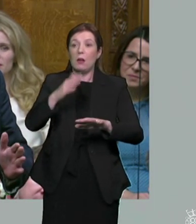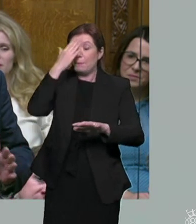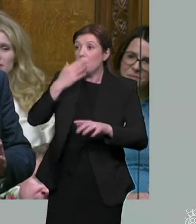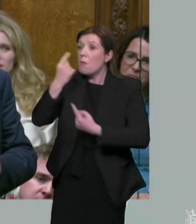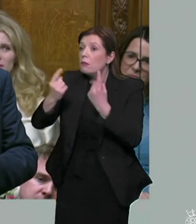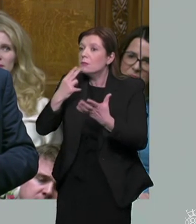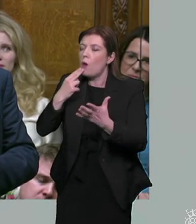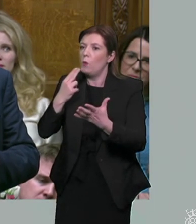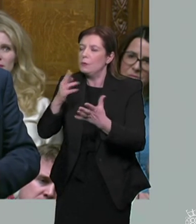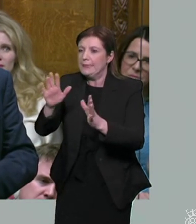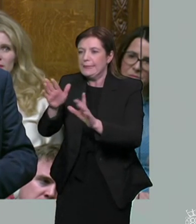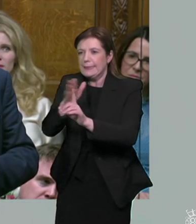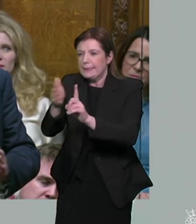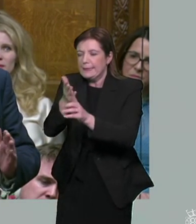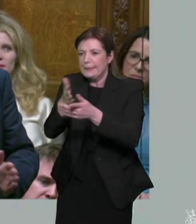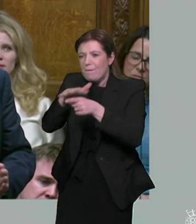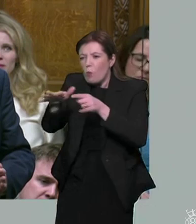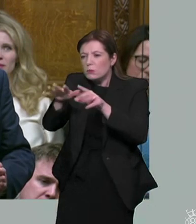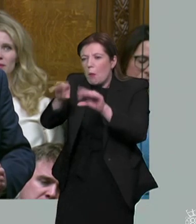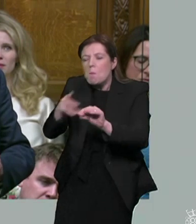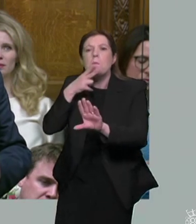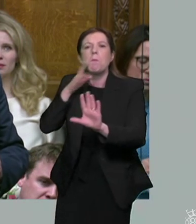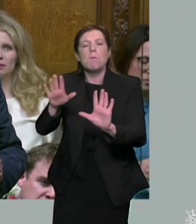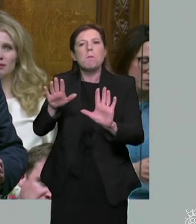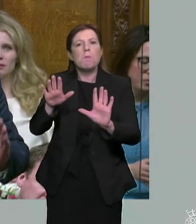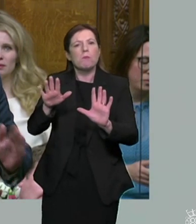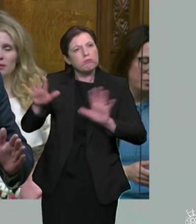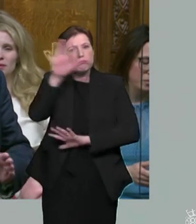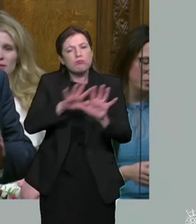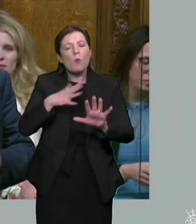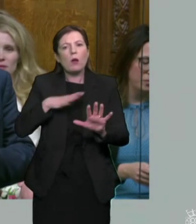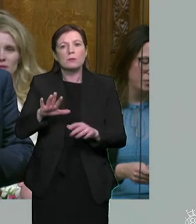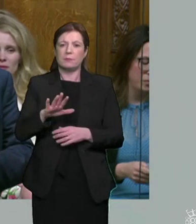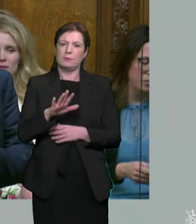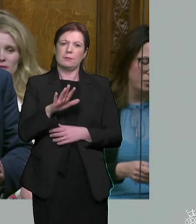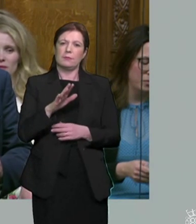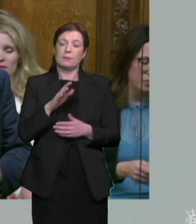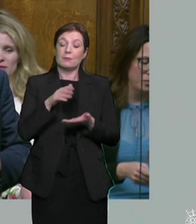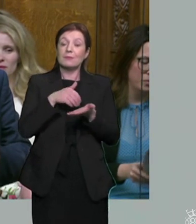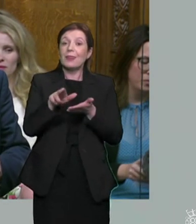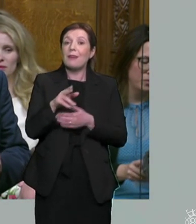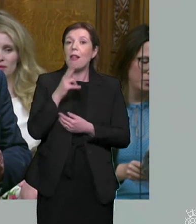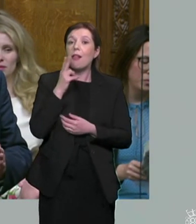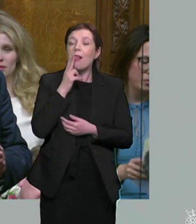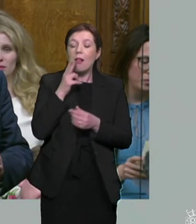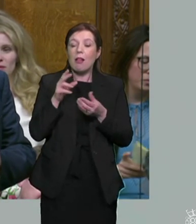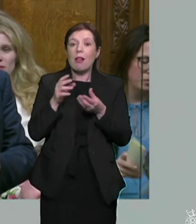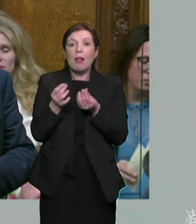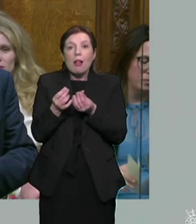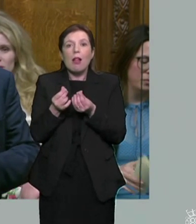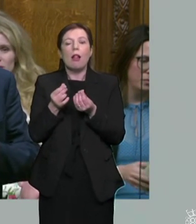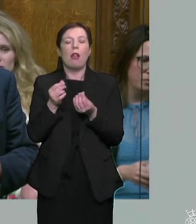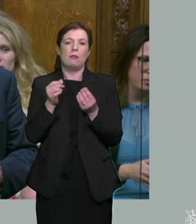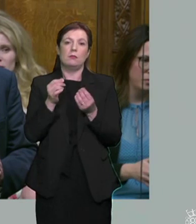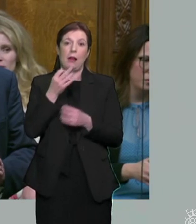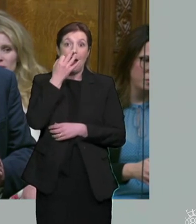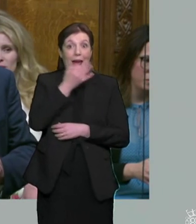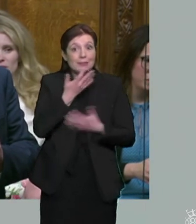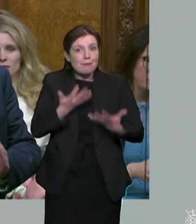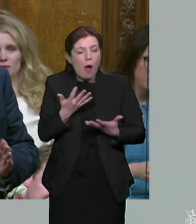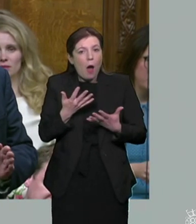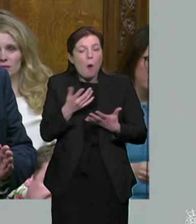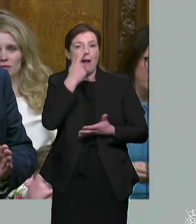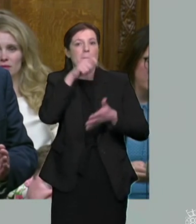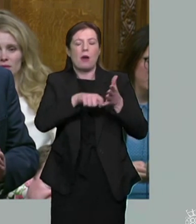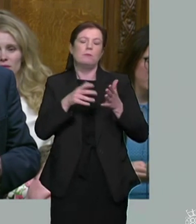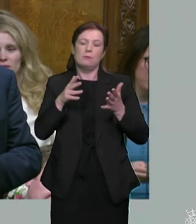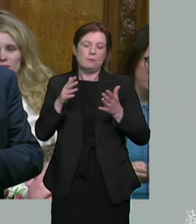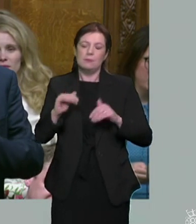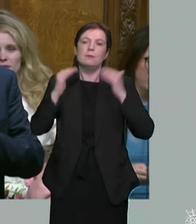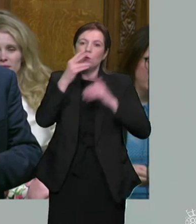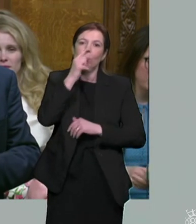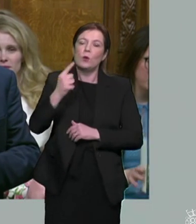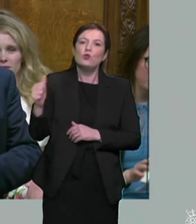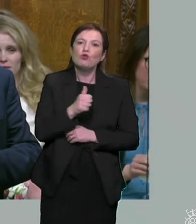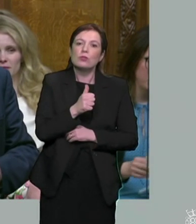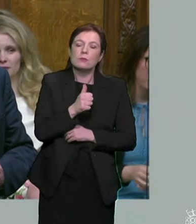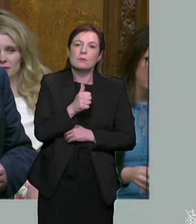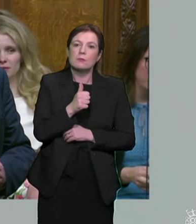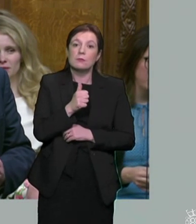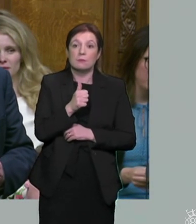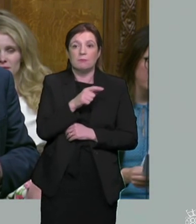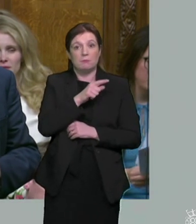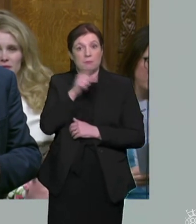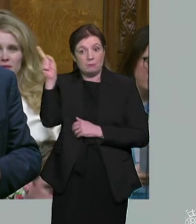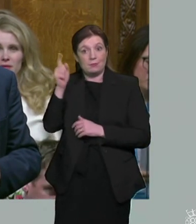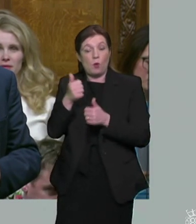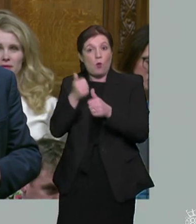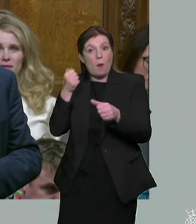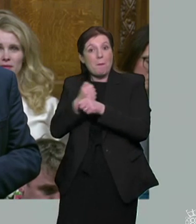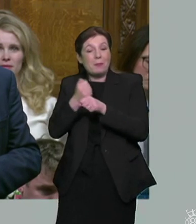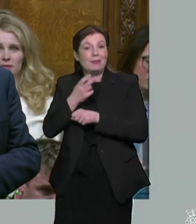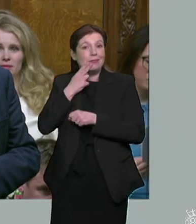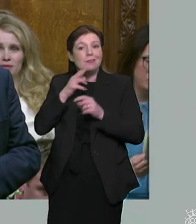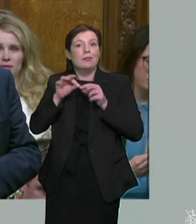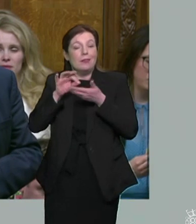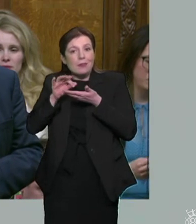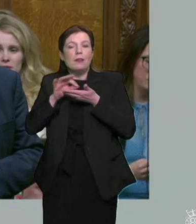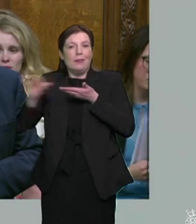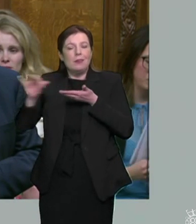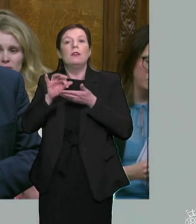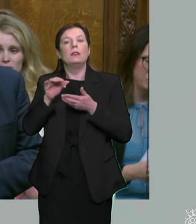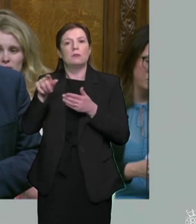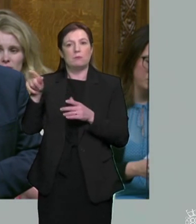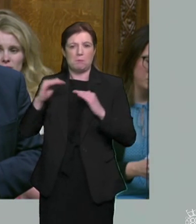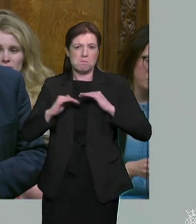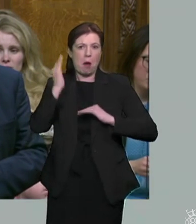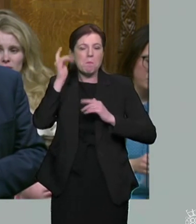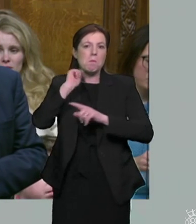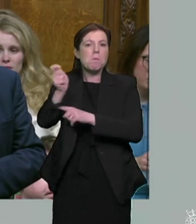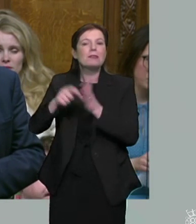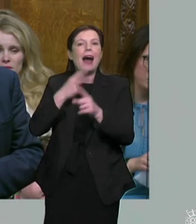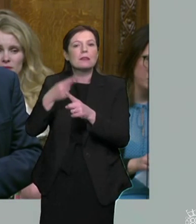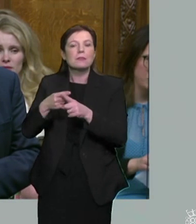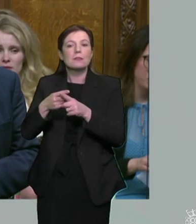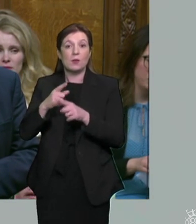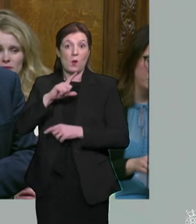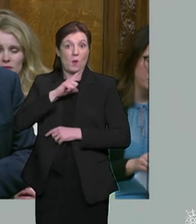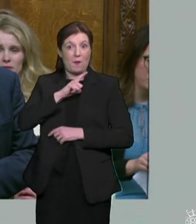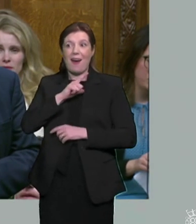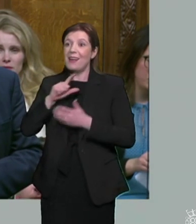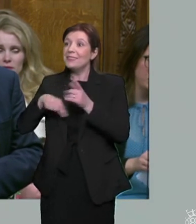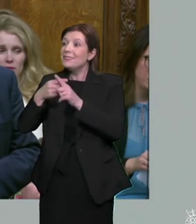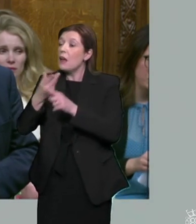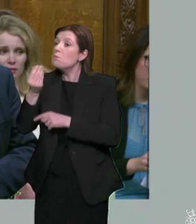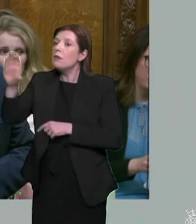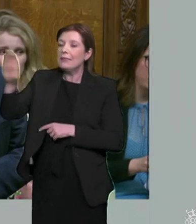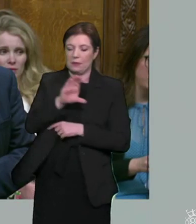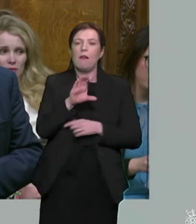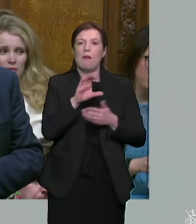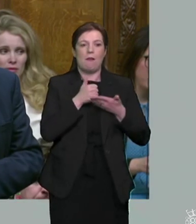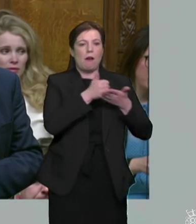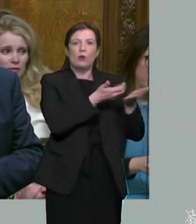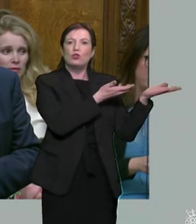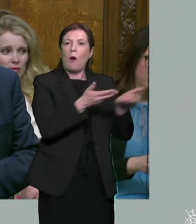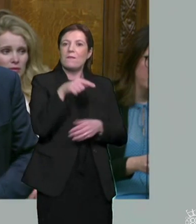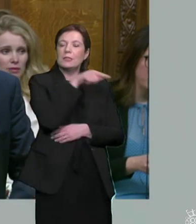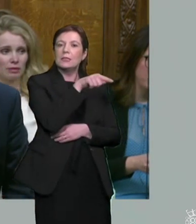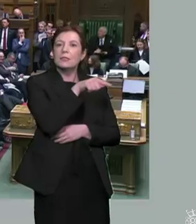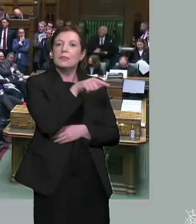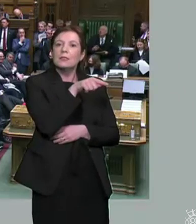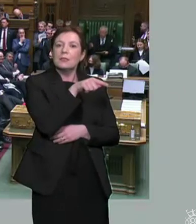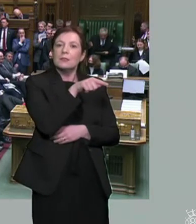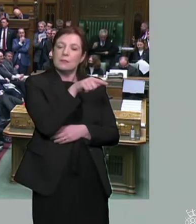So does my right honourable Friend agree that it is now time to raise the age of legal sale of tobacco products from 18 to 21 and impose a levy on the profits of the big tobacco companies, in order to raise £700 million that we can put into smoking cessation services, on the basis that the polluter pays?